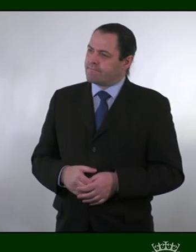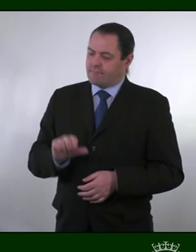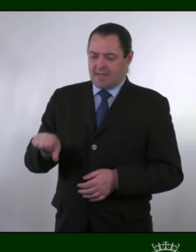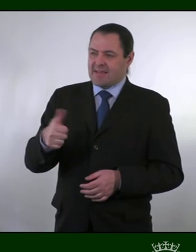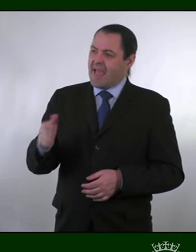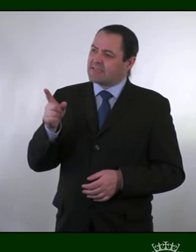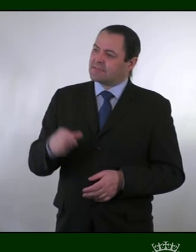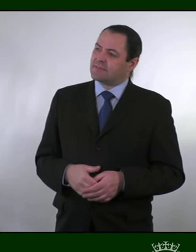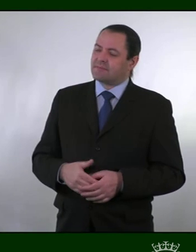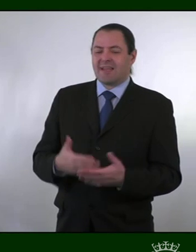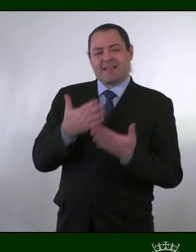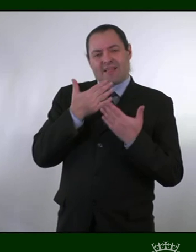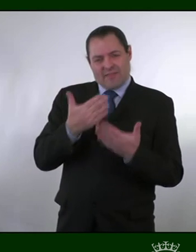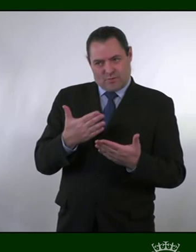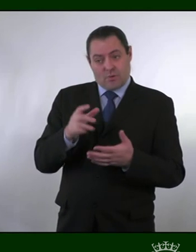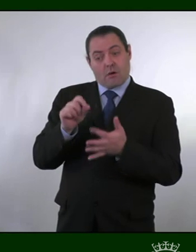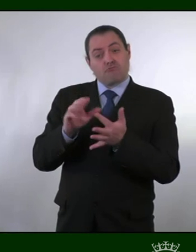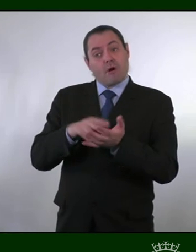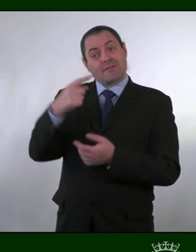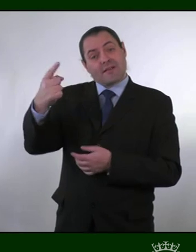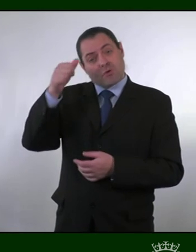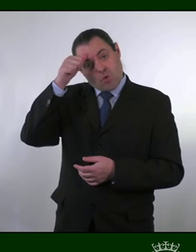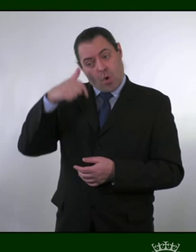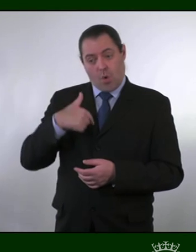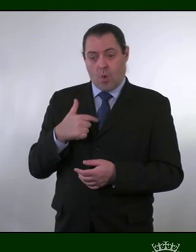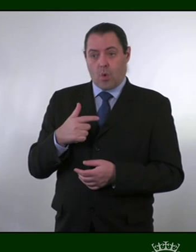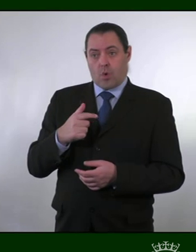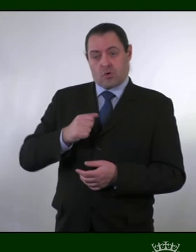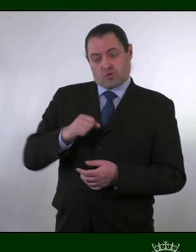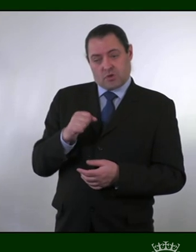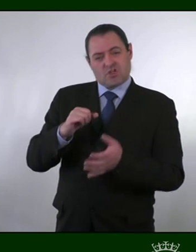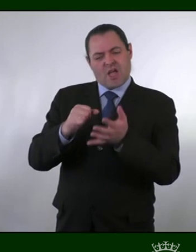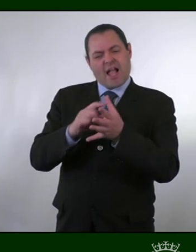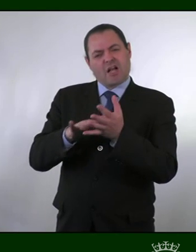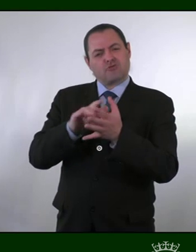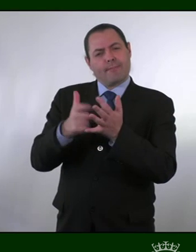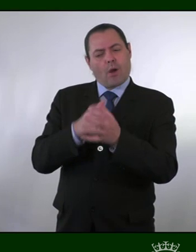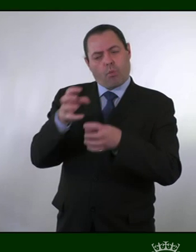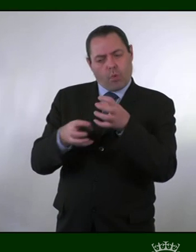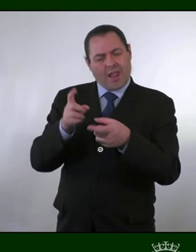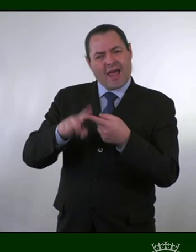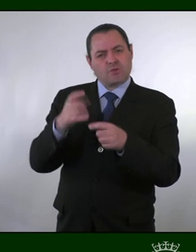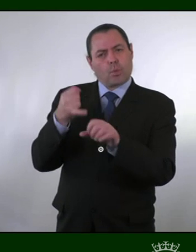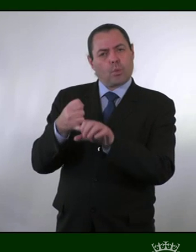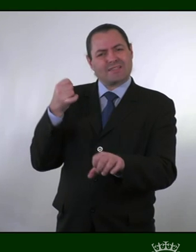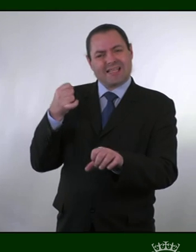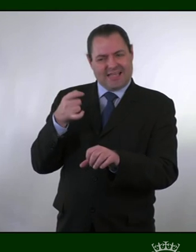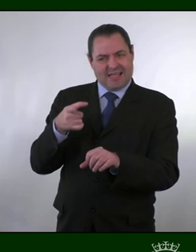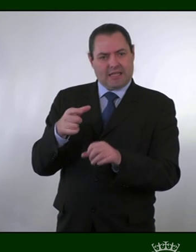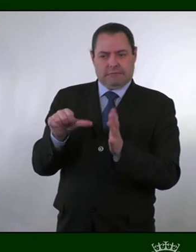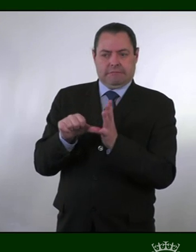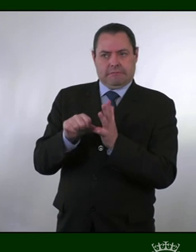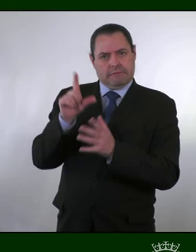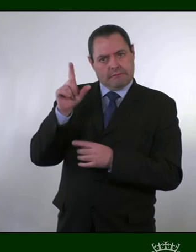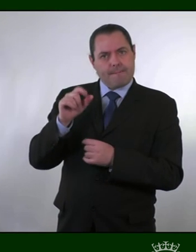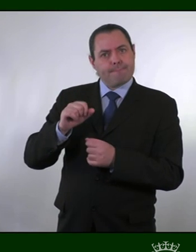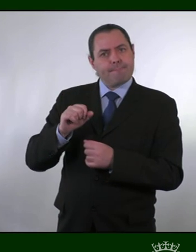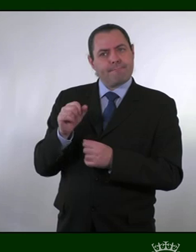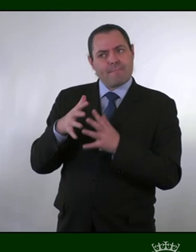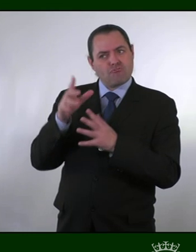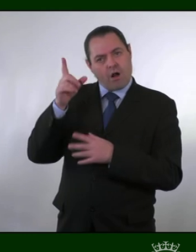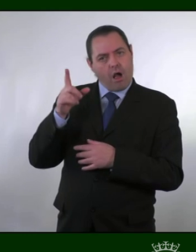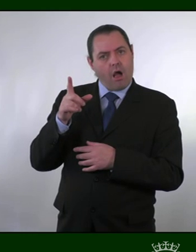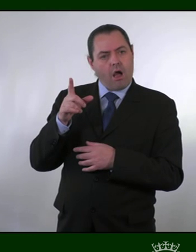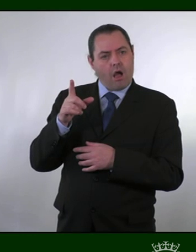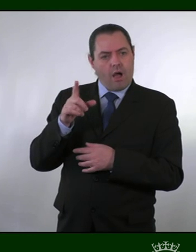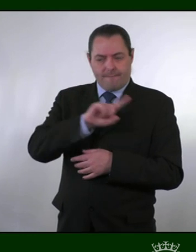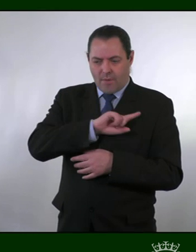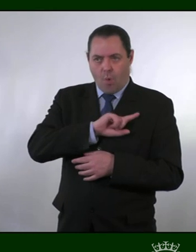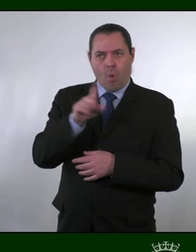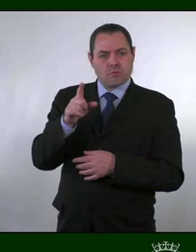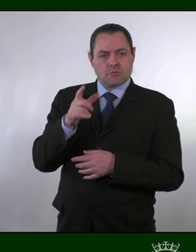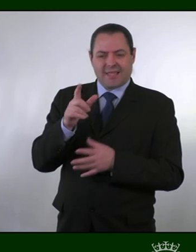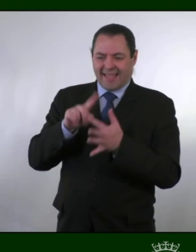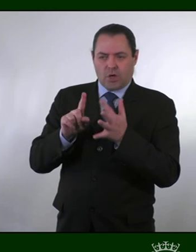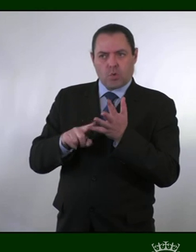As the Prime Minister will know, the Scottish cashmere and whisky industries are being hammered by the tariffs imposed by the United States as a result of the trade dispute with the European Union.